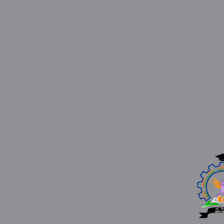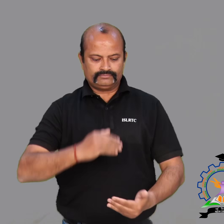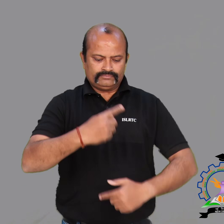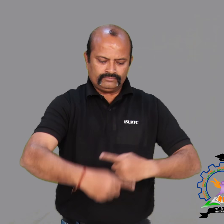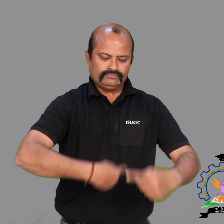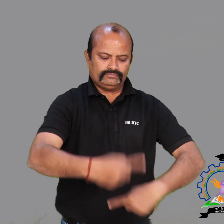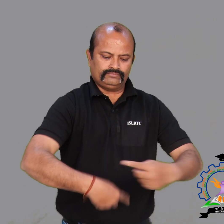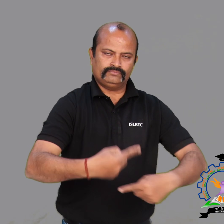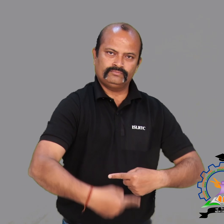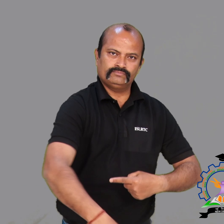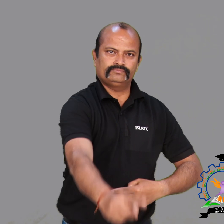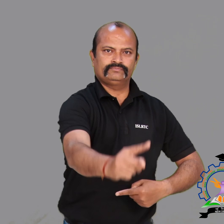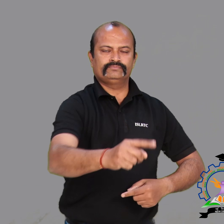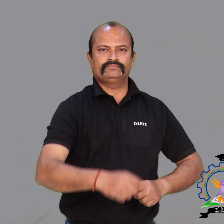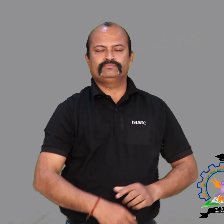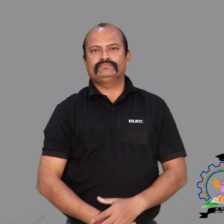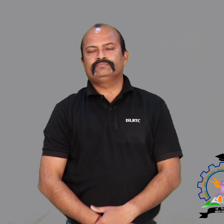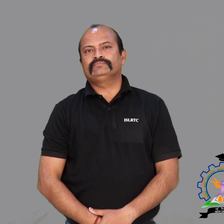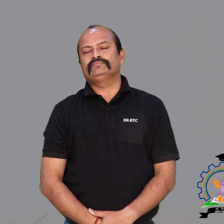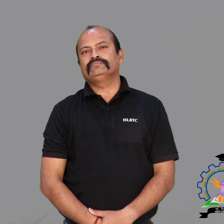Descendant-Sign Word